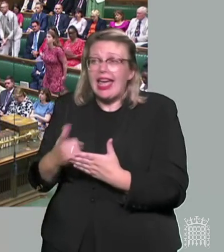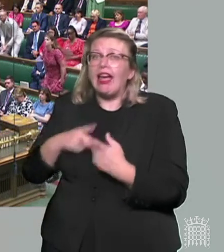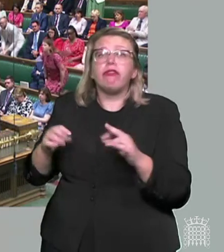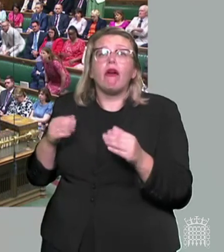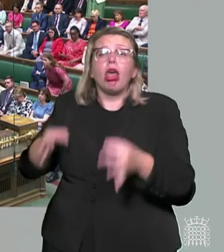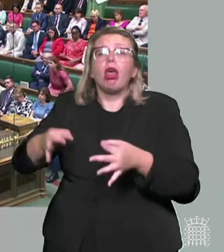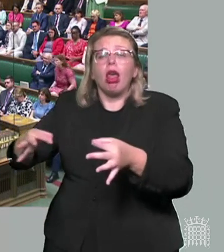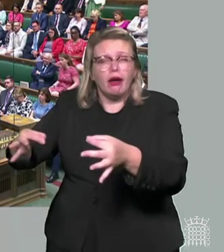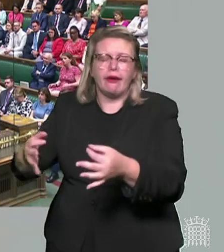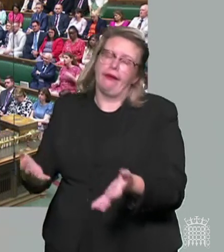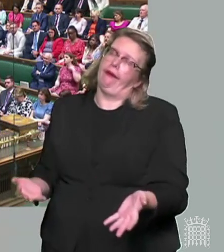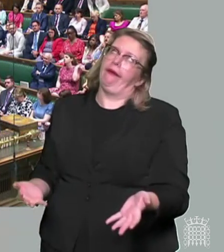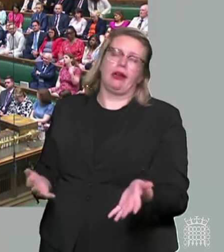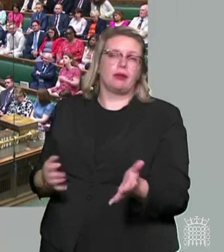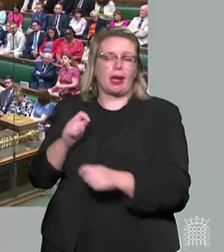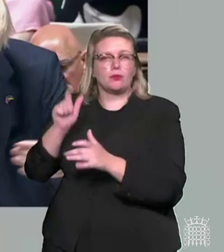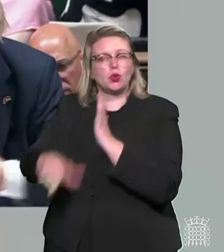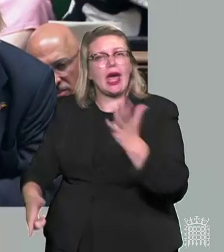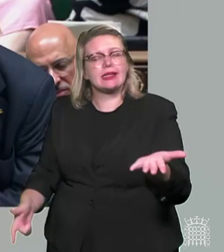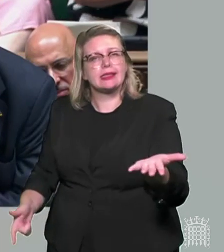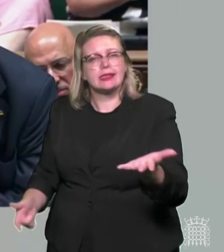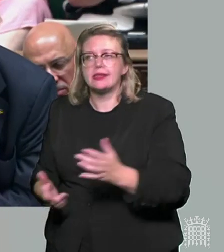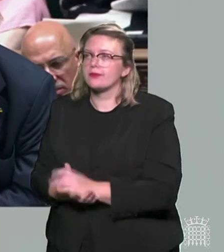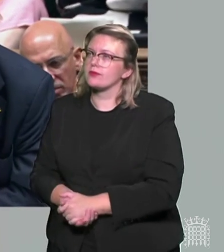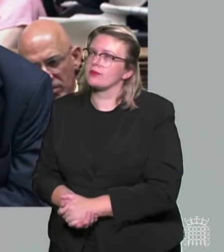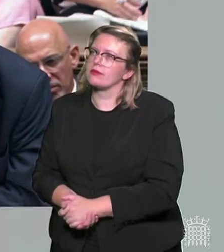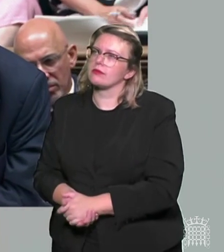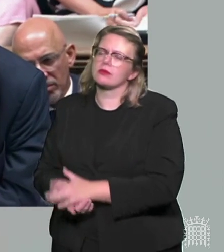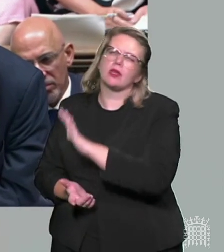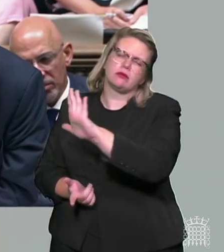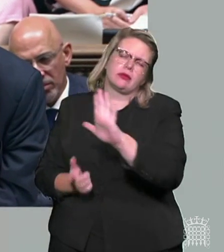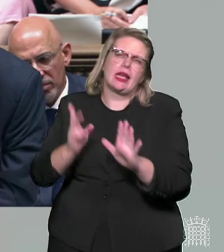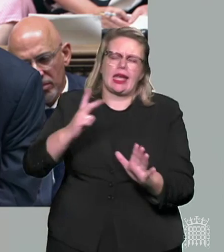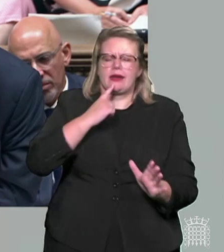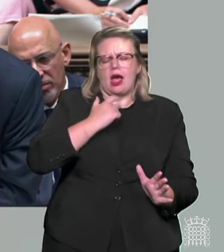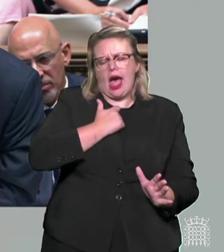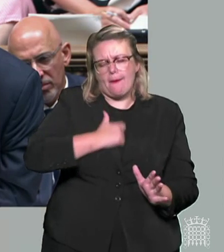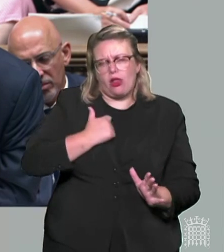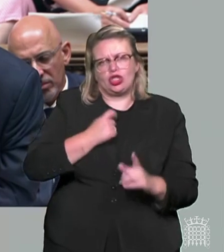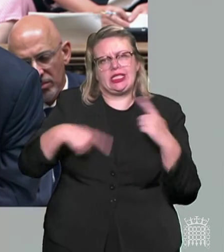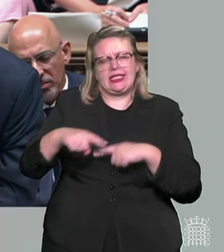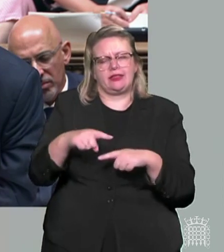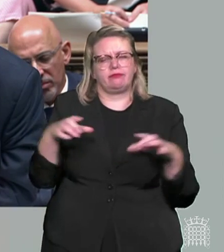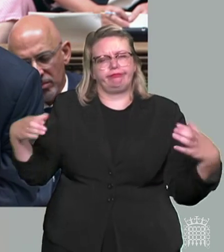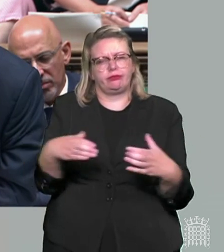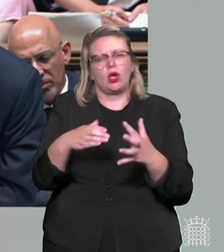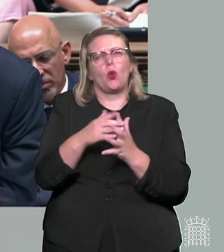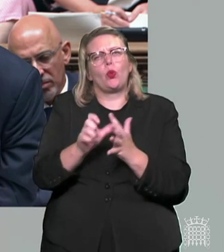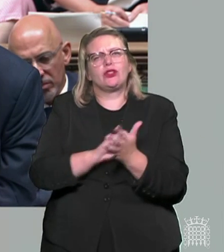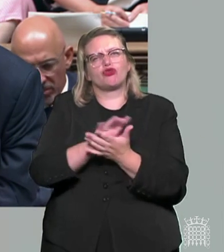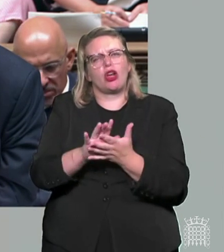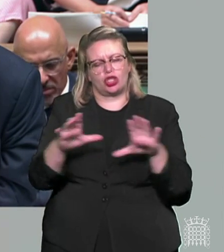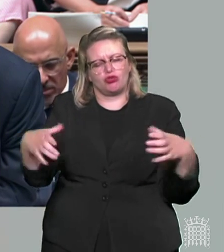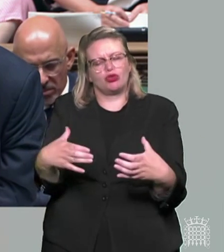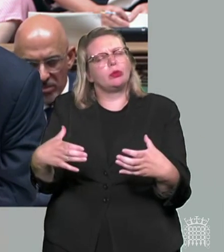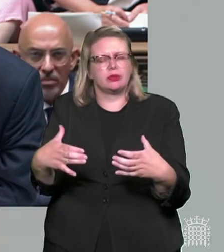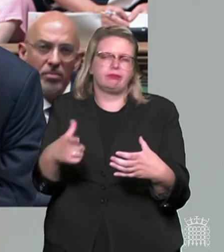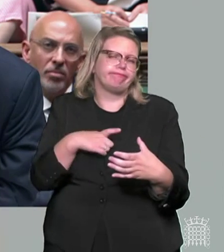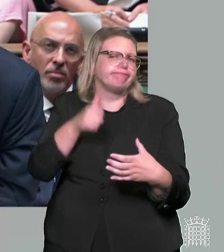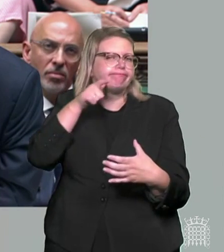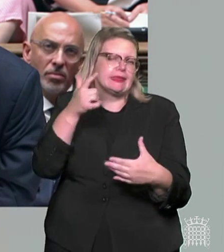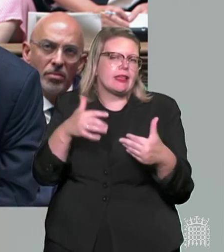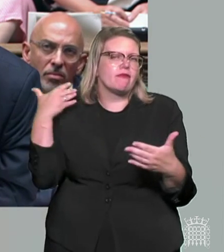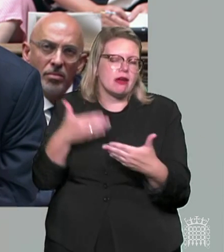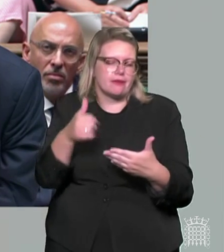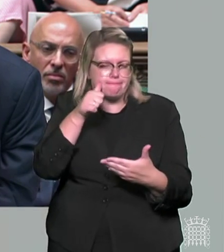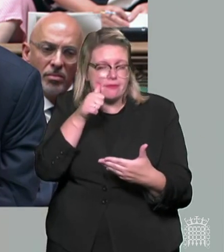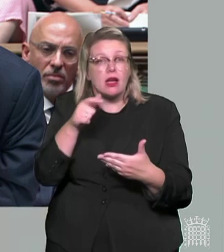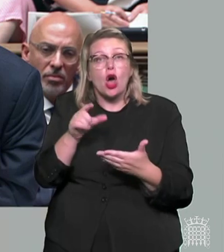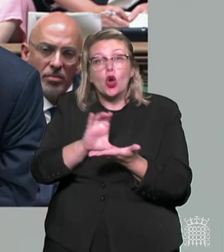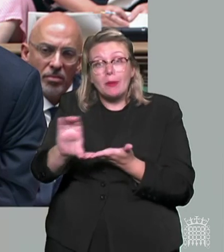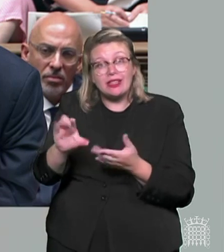Actually, I think more people have got compensation. I renew my apologies to the Windrush generation for what they have suffered, but we have greatly increased the compensation available.